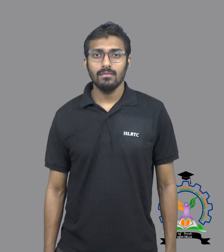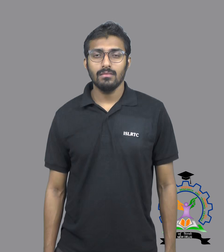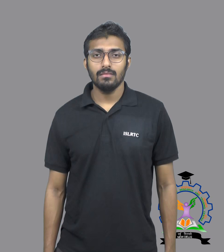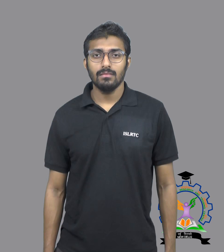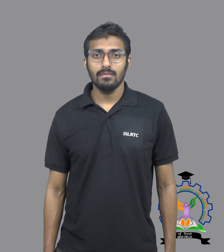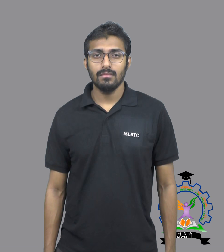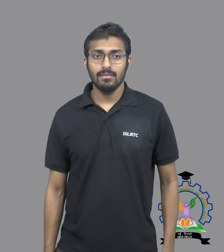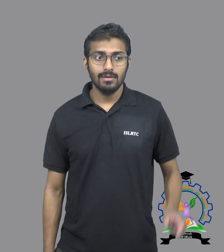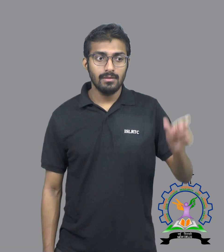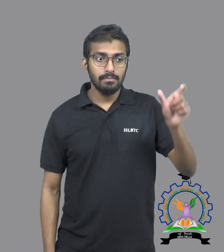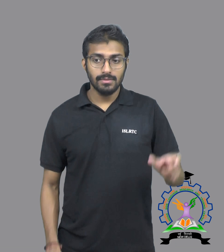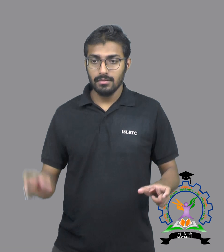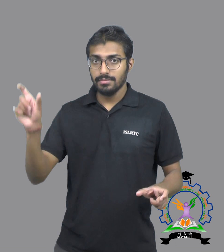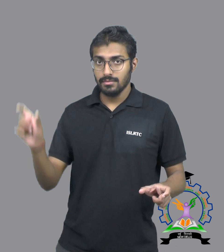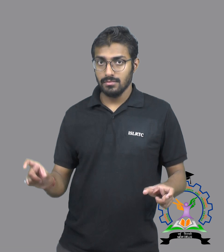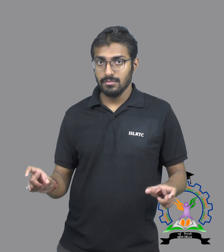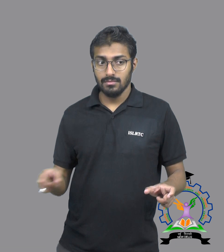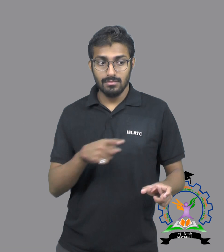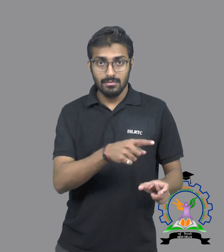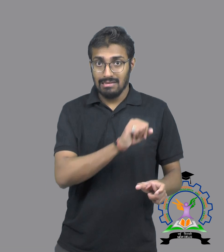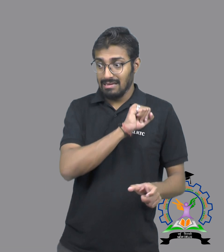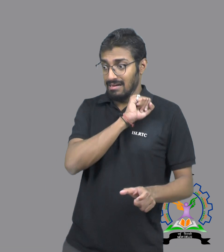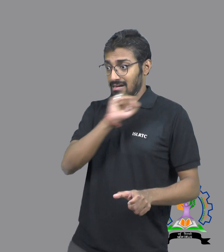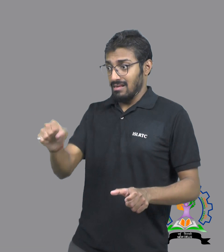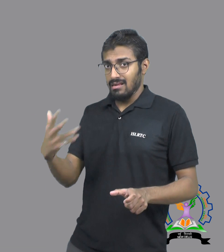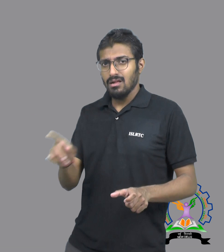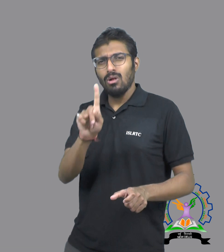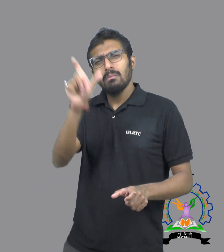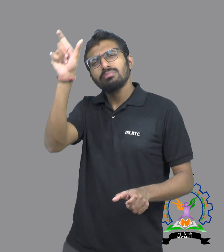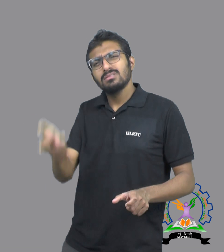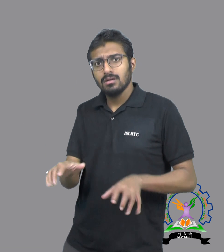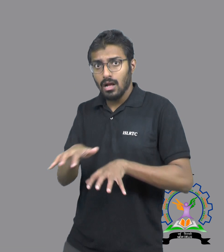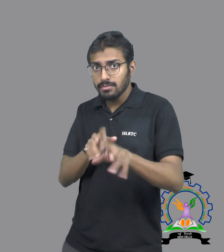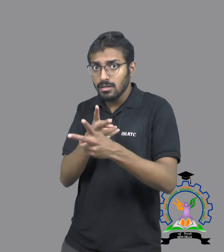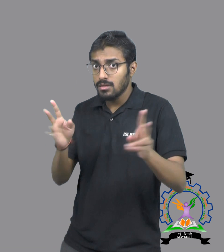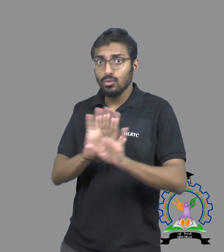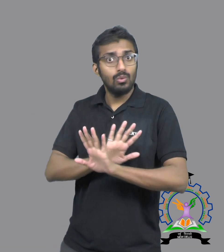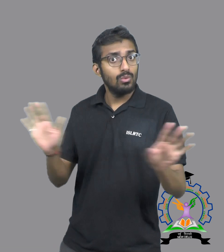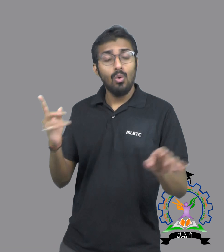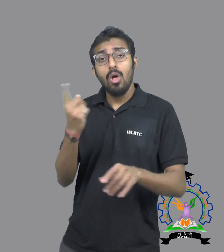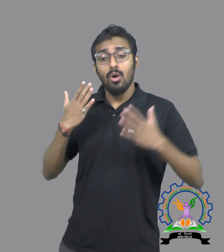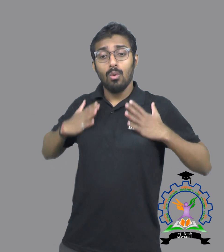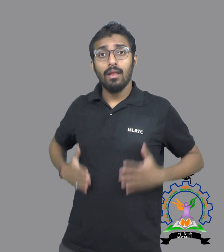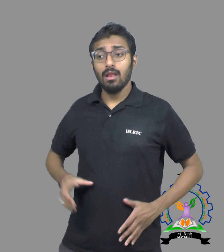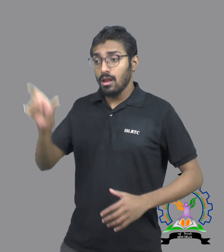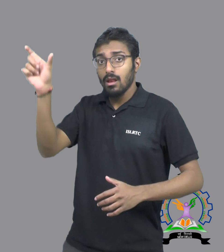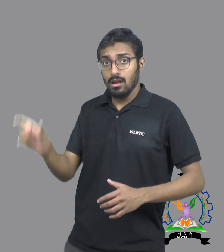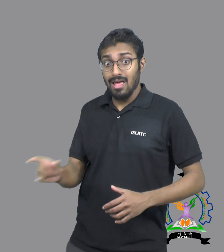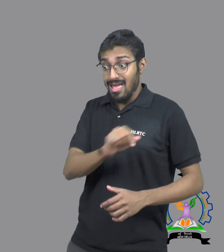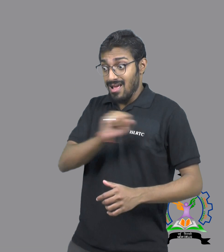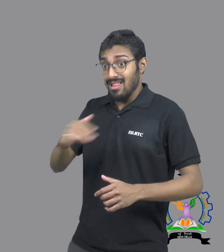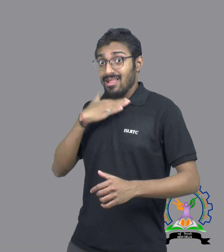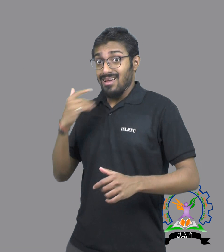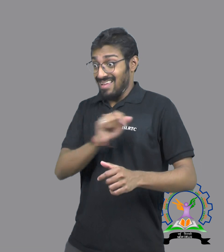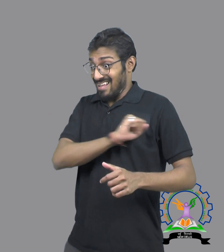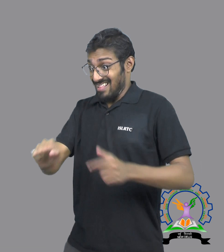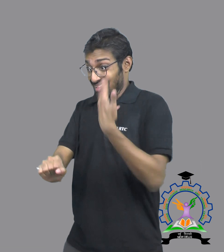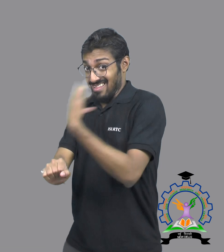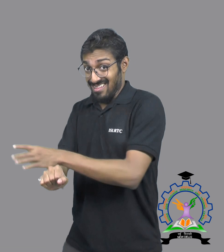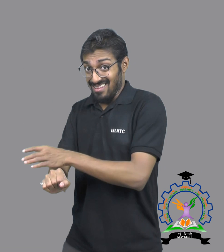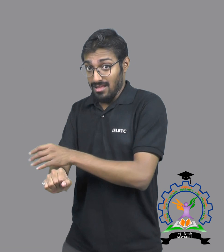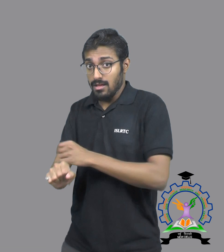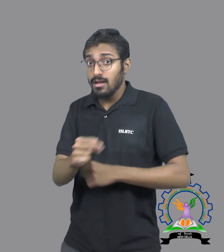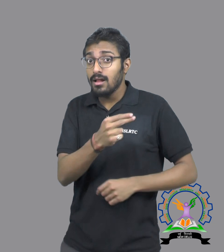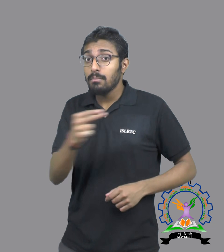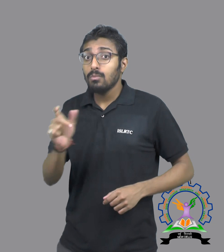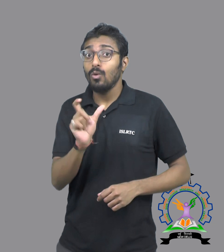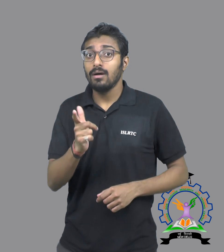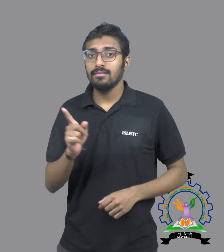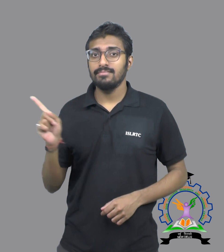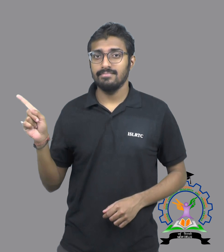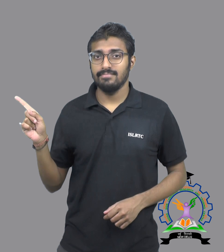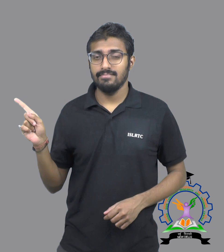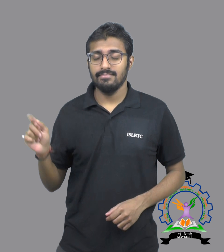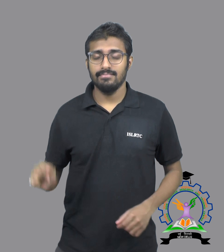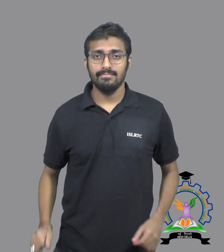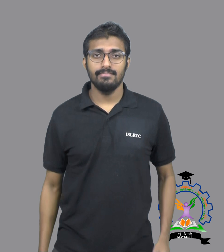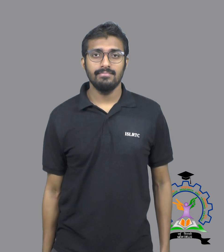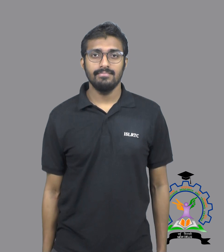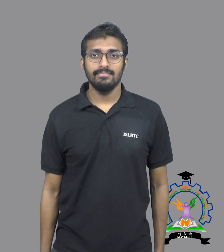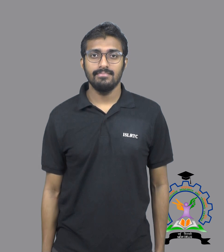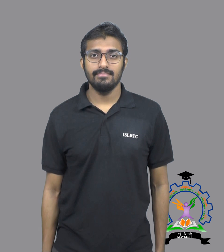Homicide